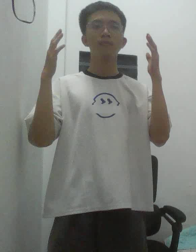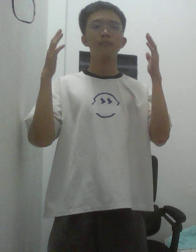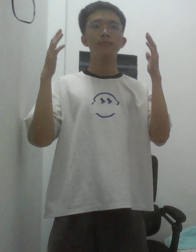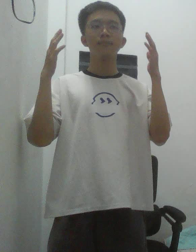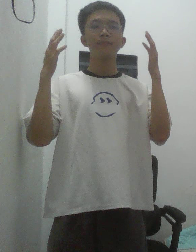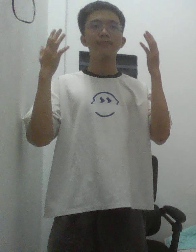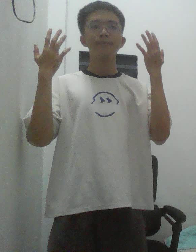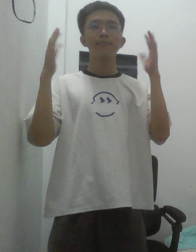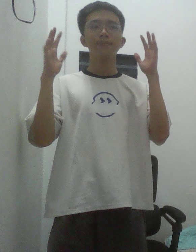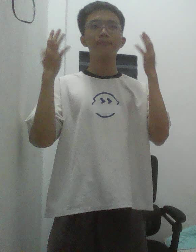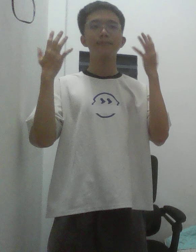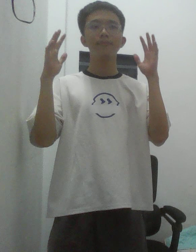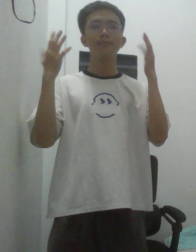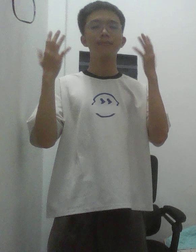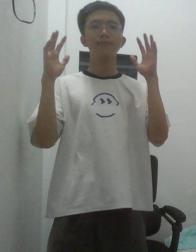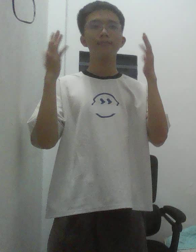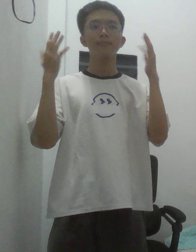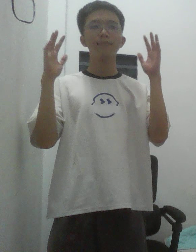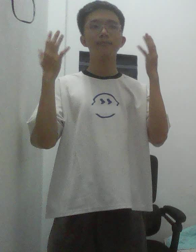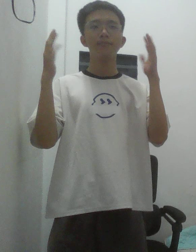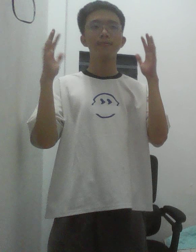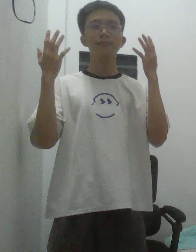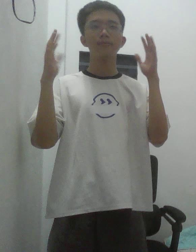vo tay